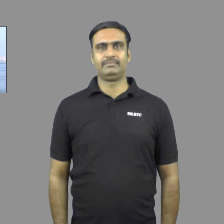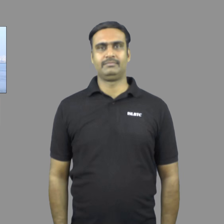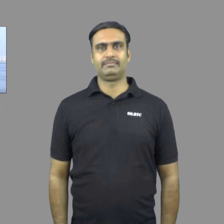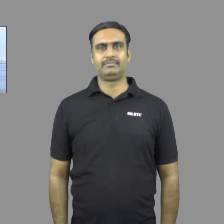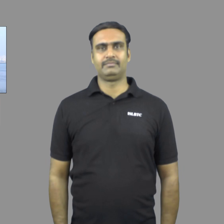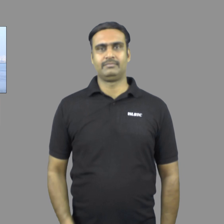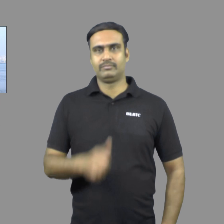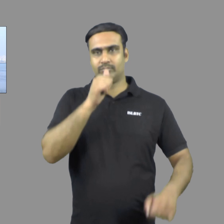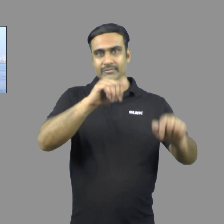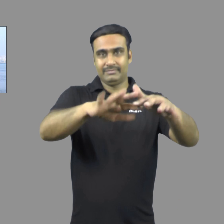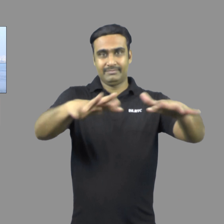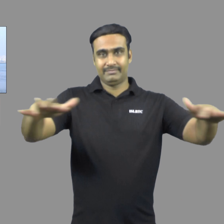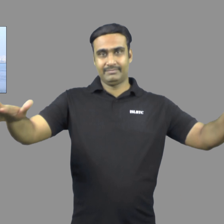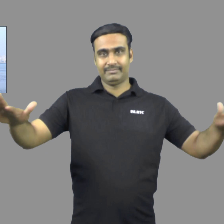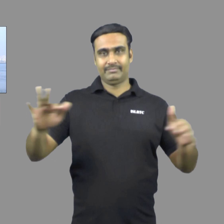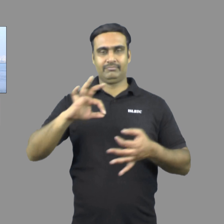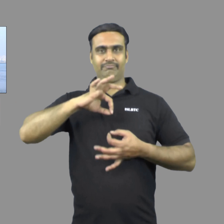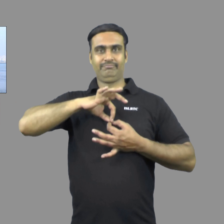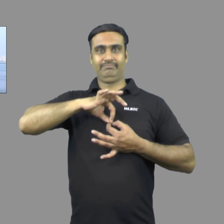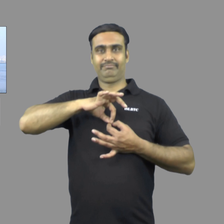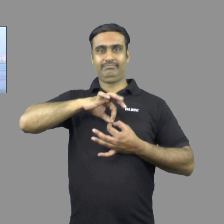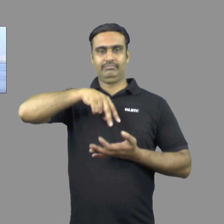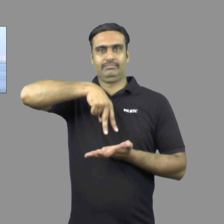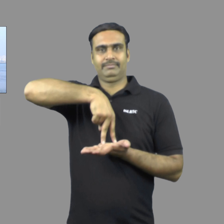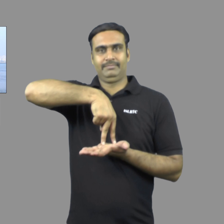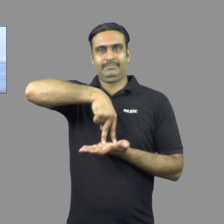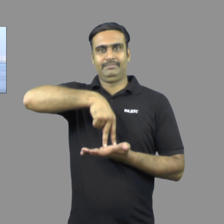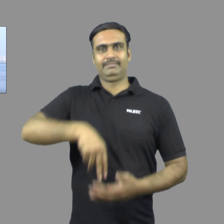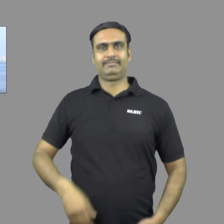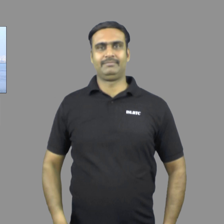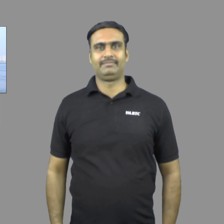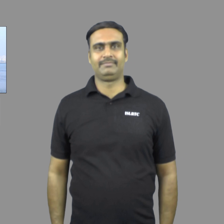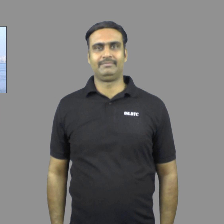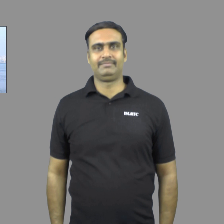Buddha Statue (Hyderabad)